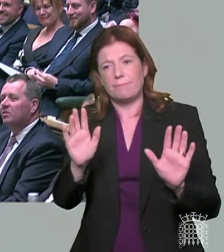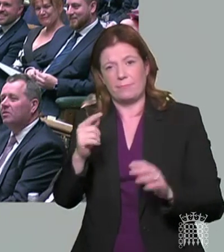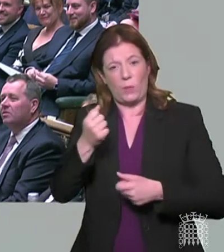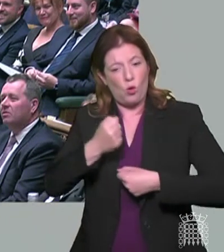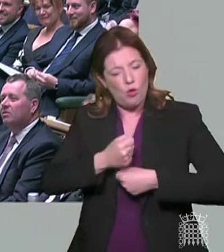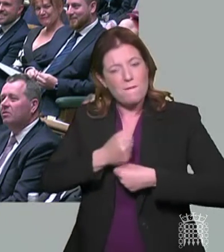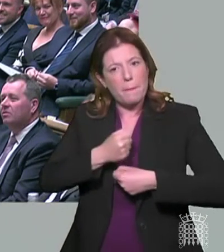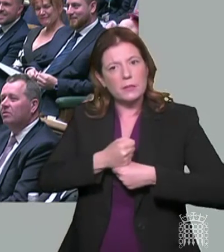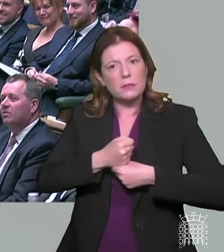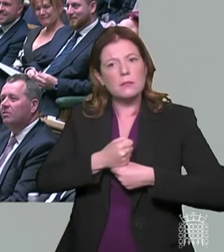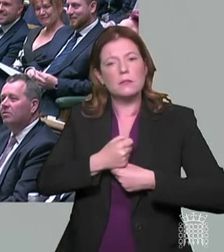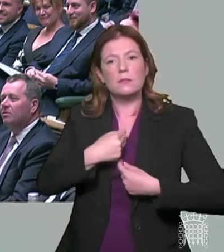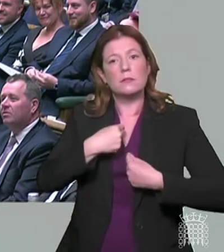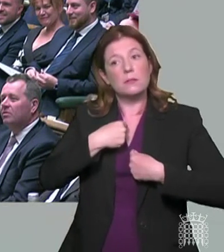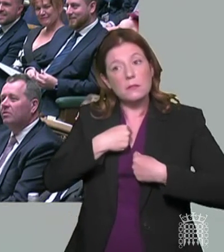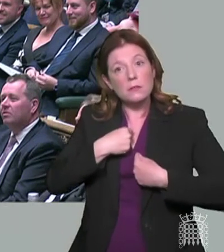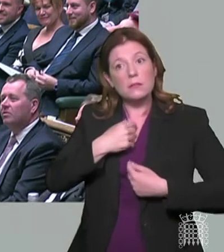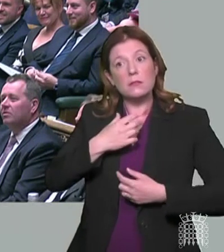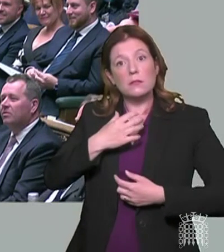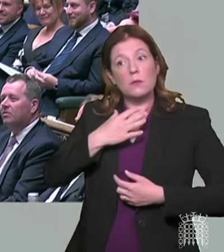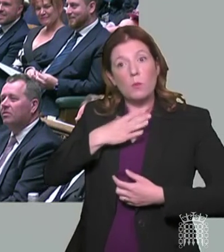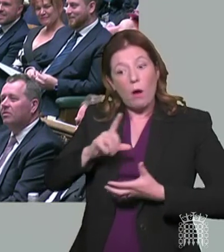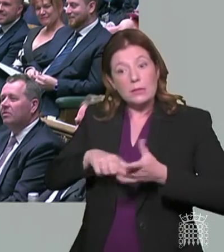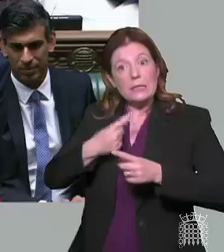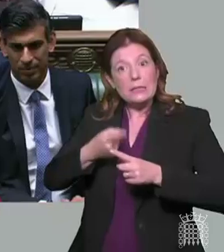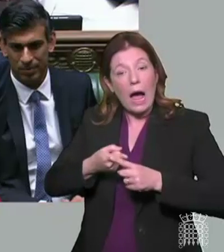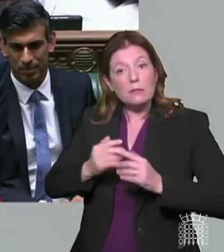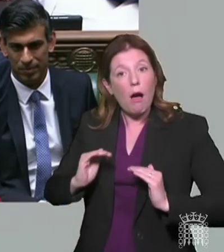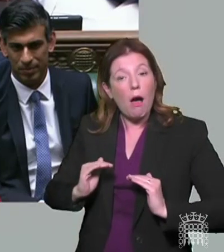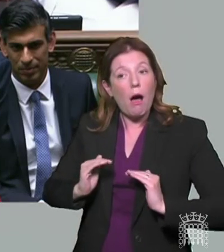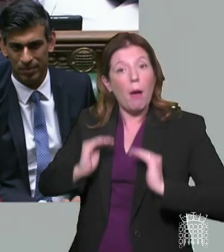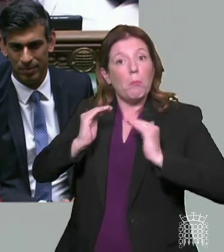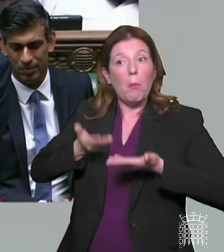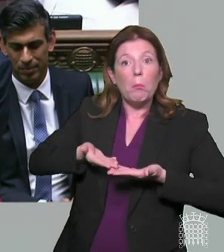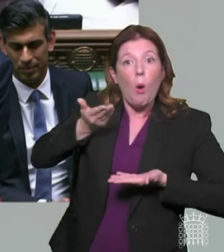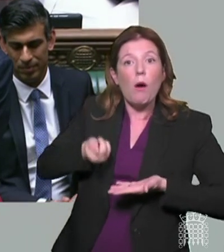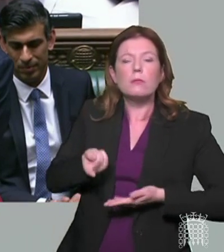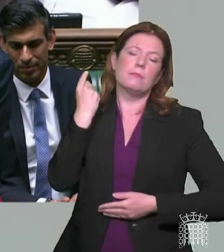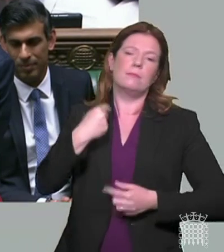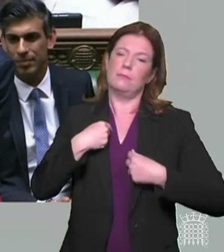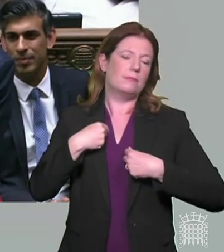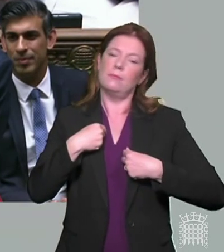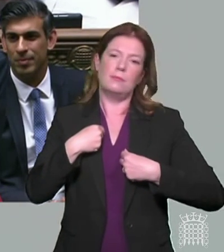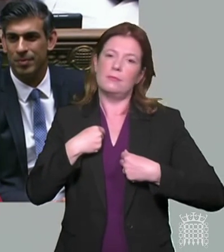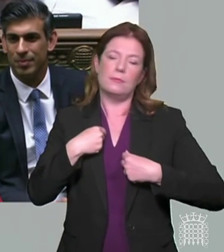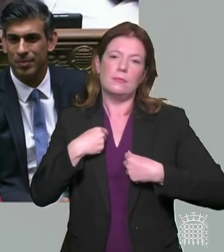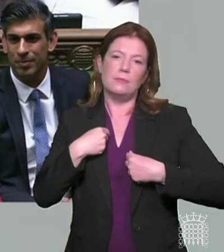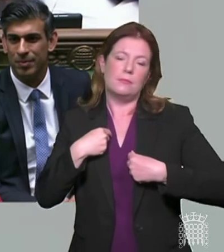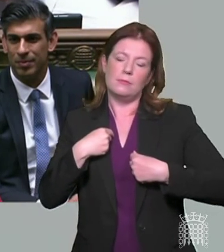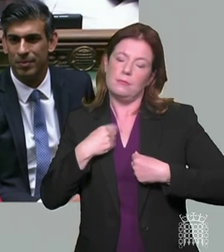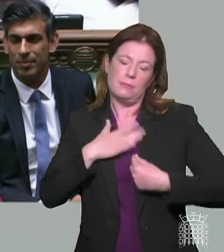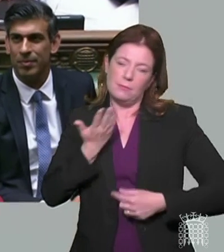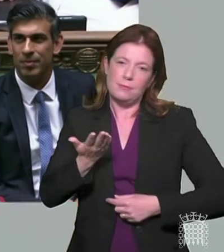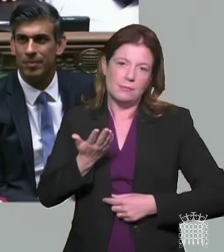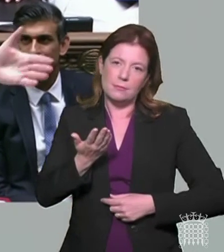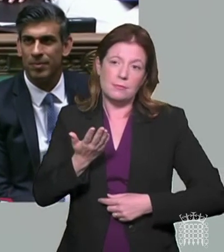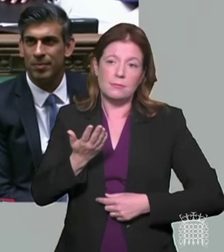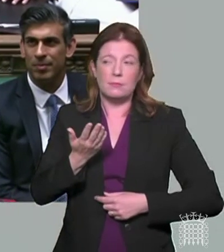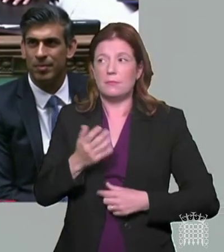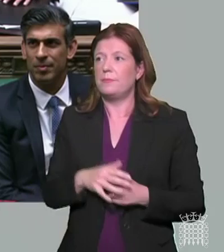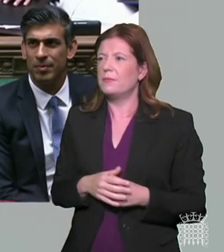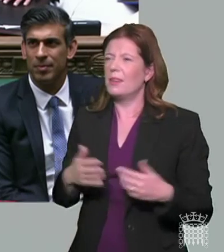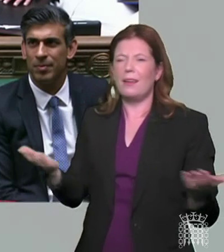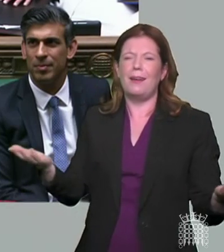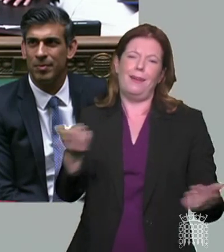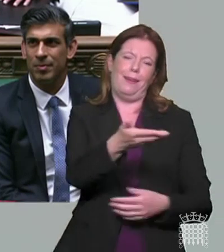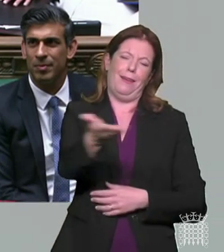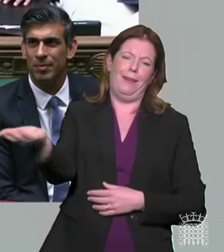This Government are not, in principle, in favour of higher taxation; of course not.